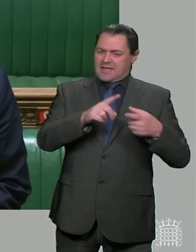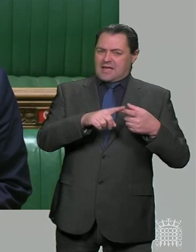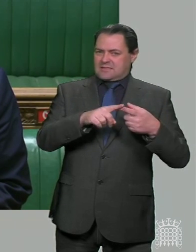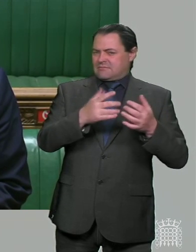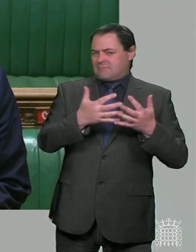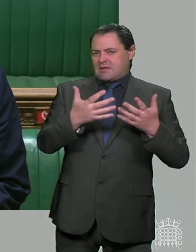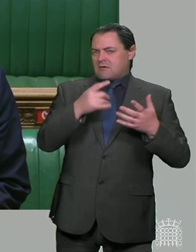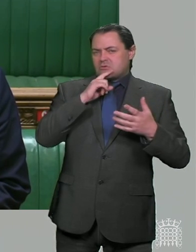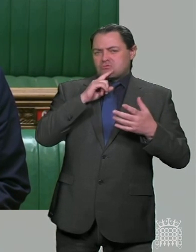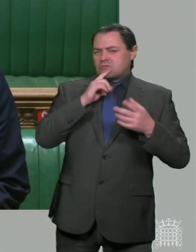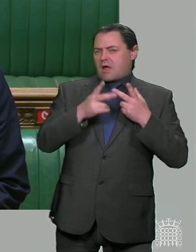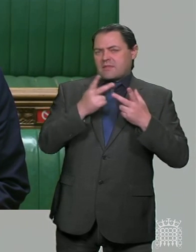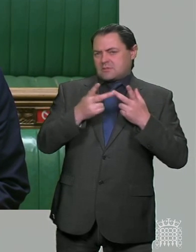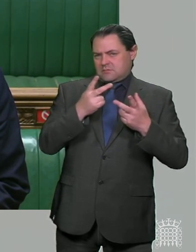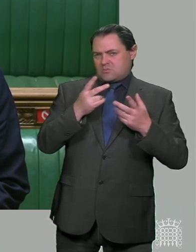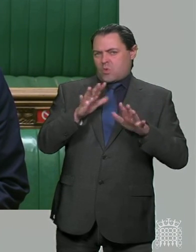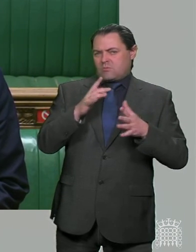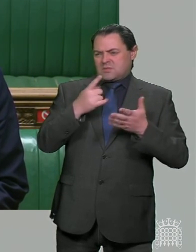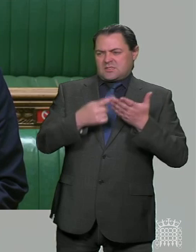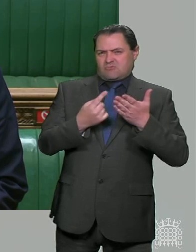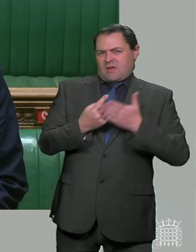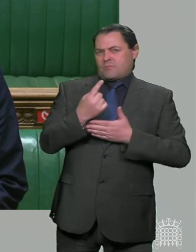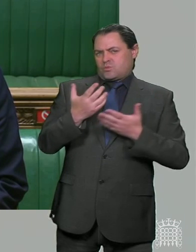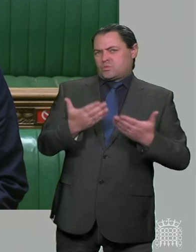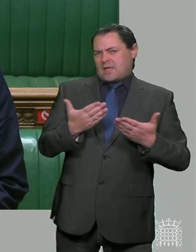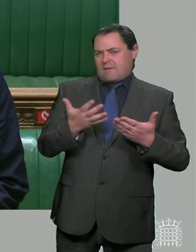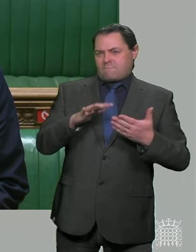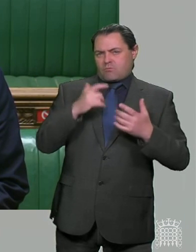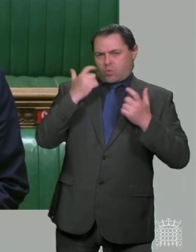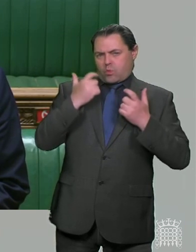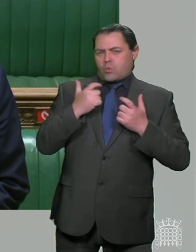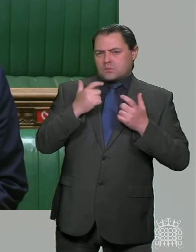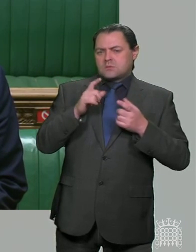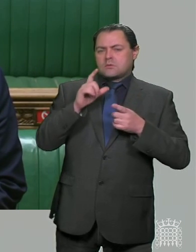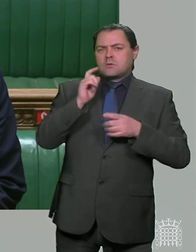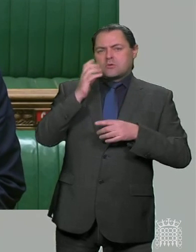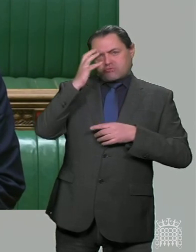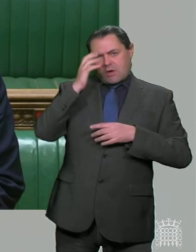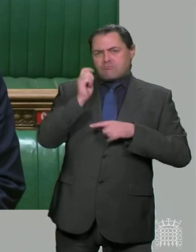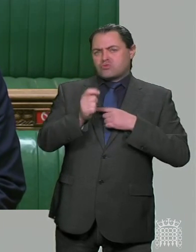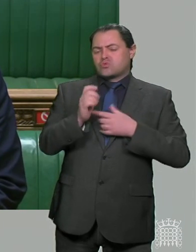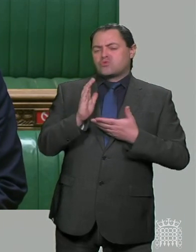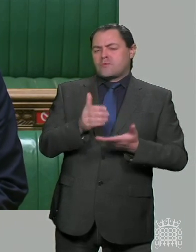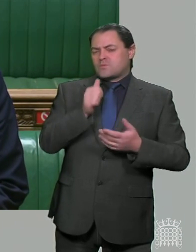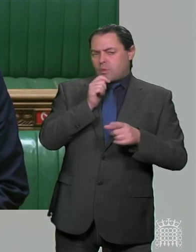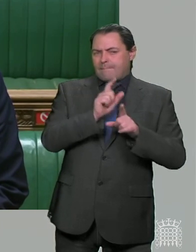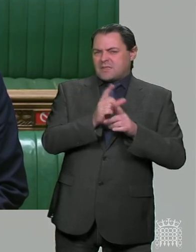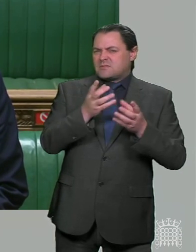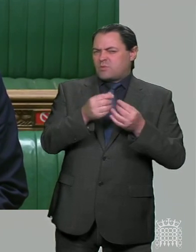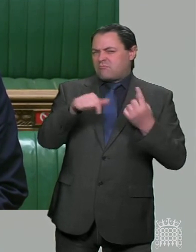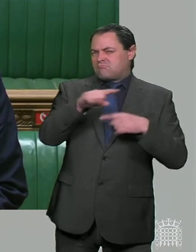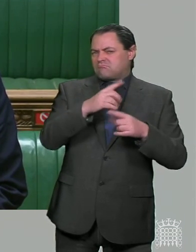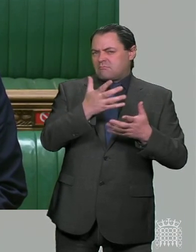I know that the Crown Prosecution Service has said it will meet with the families again to answer any questions they may have.